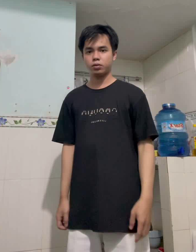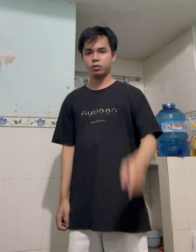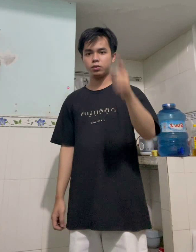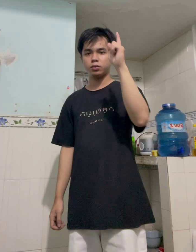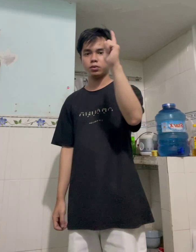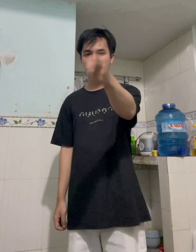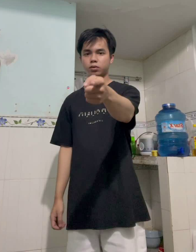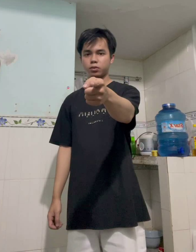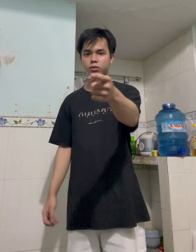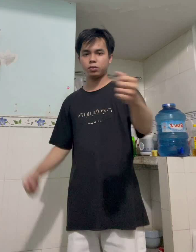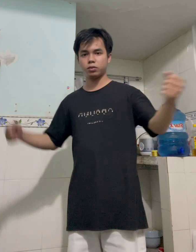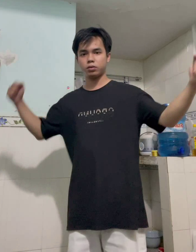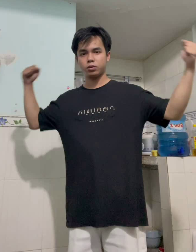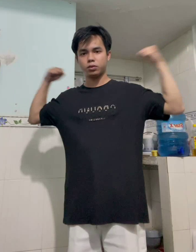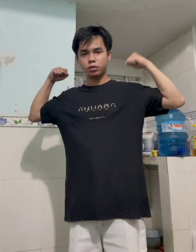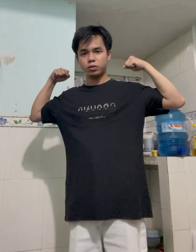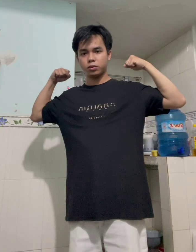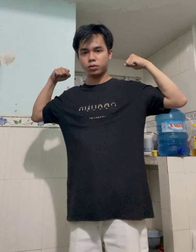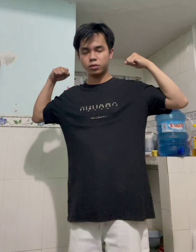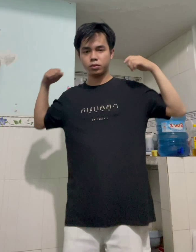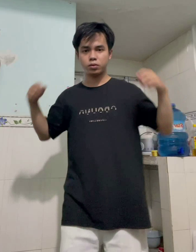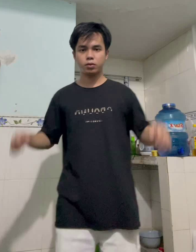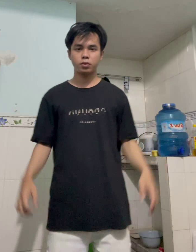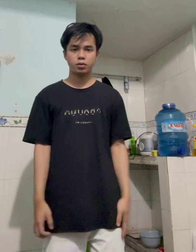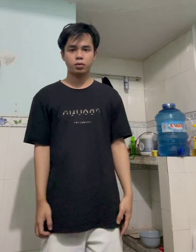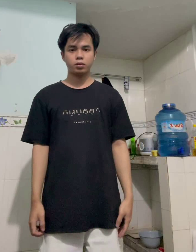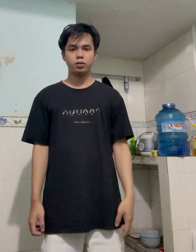ban khoe khong